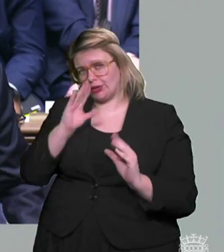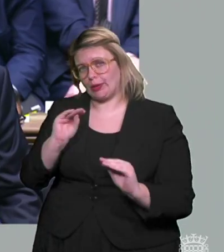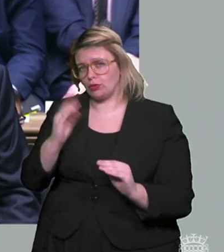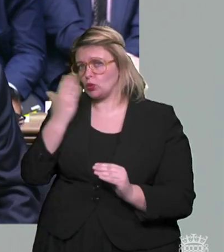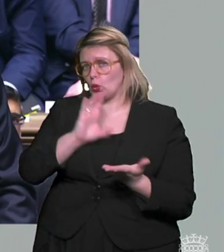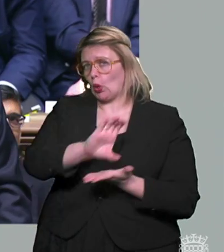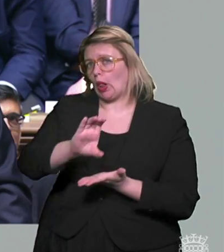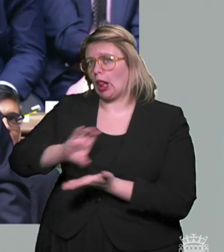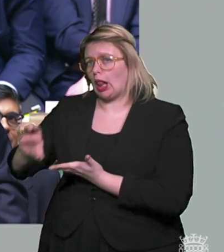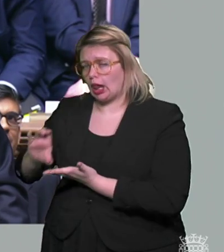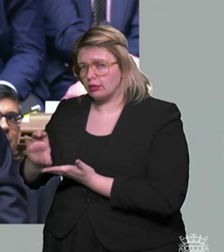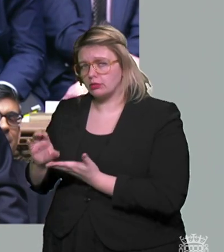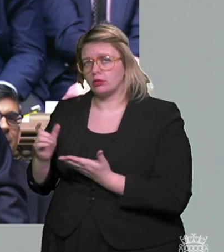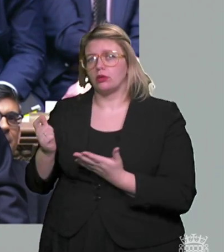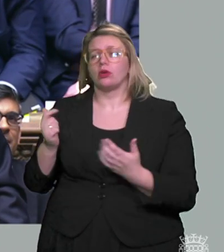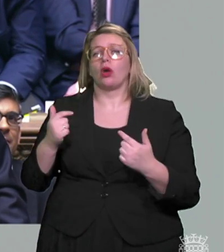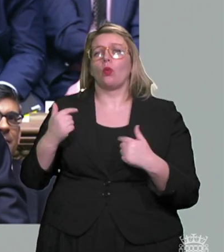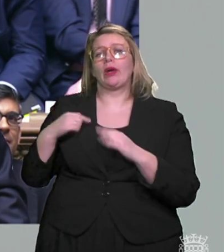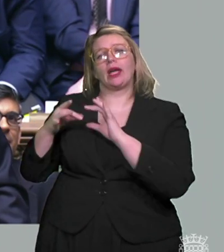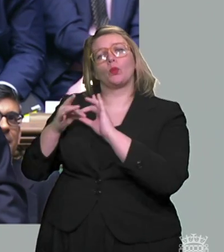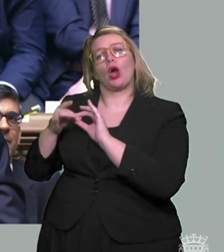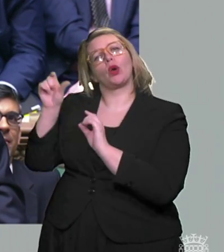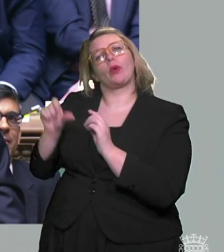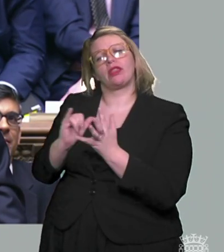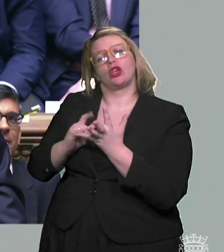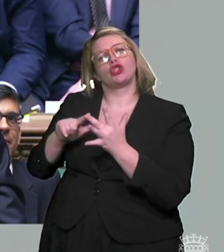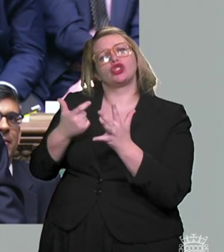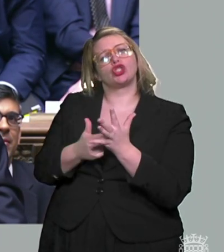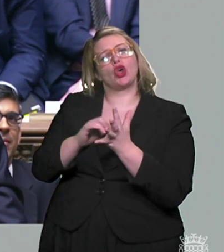We are reviewing our approach to skills with Sir Michael Barber.